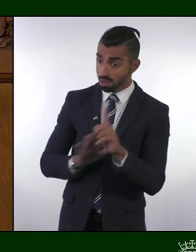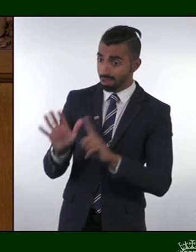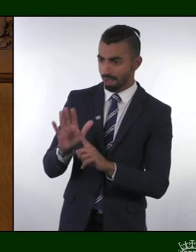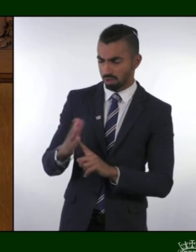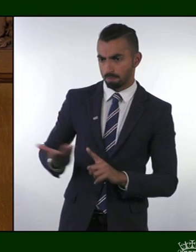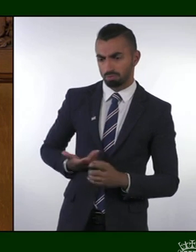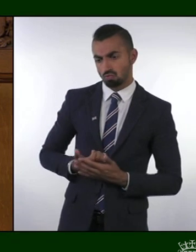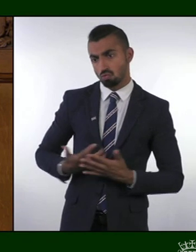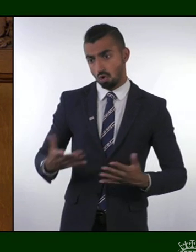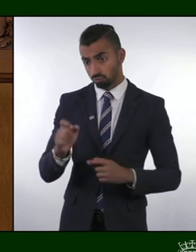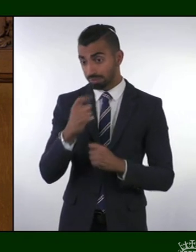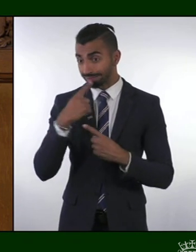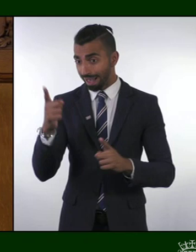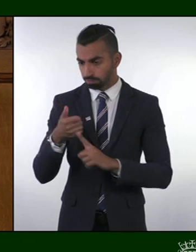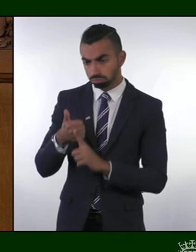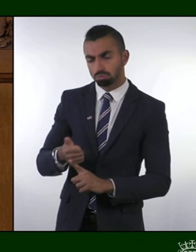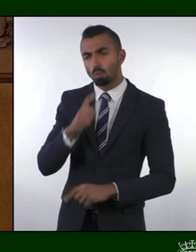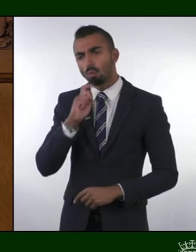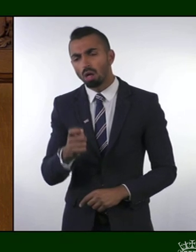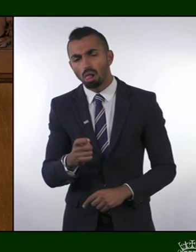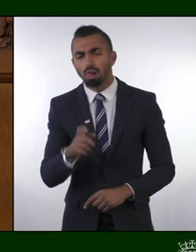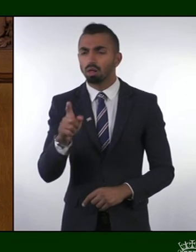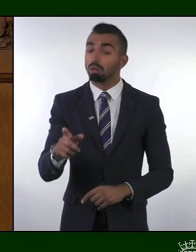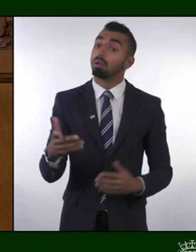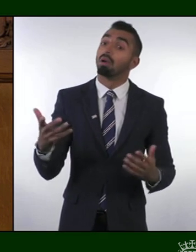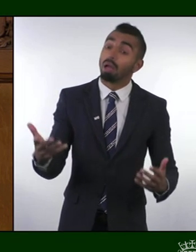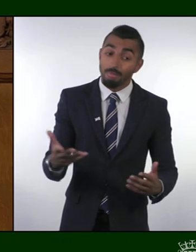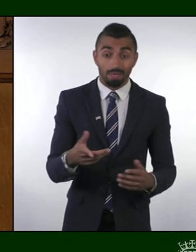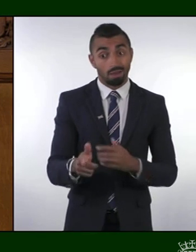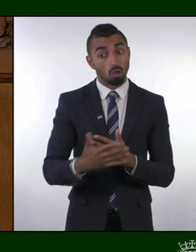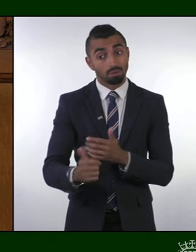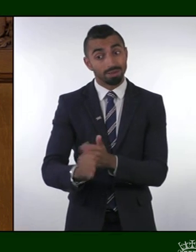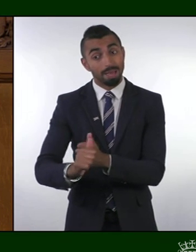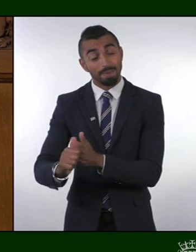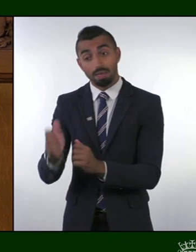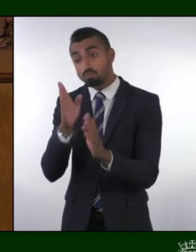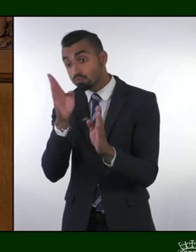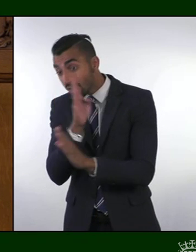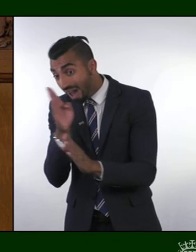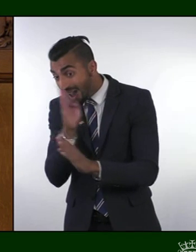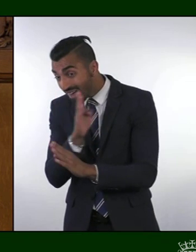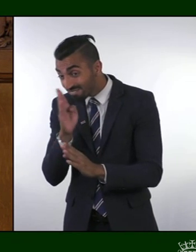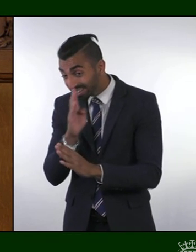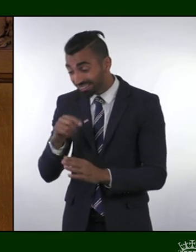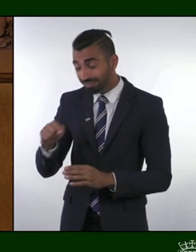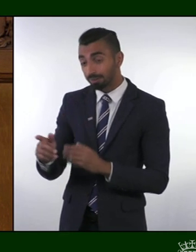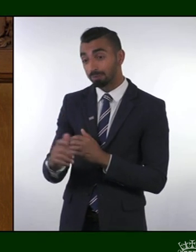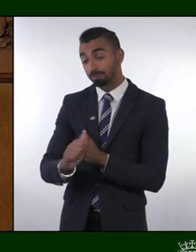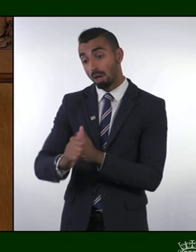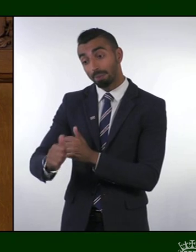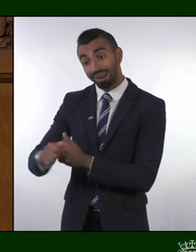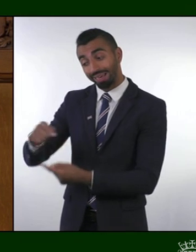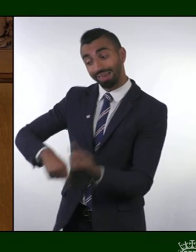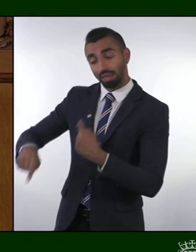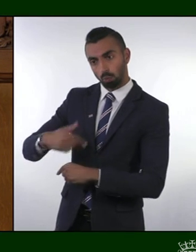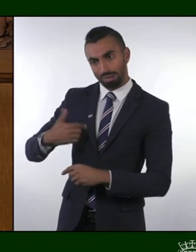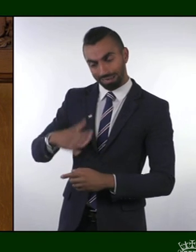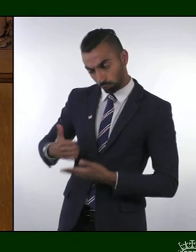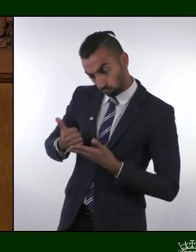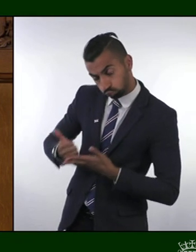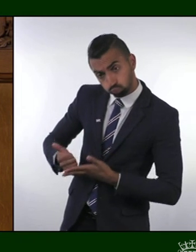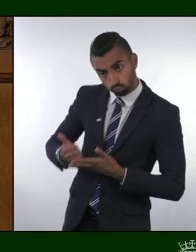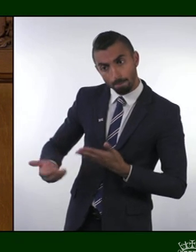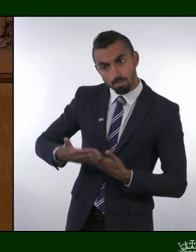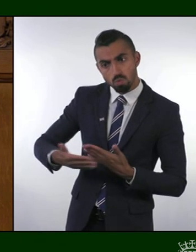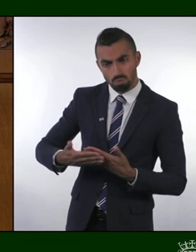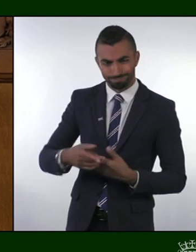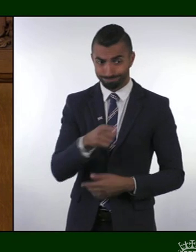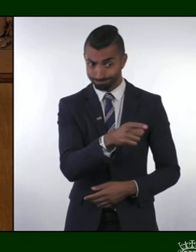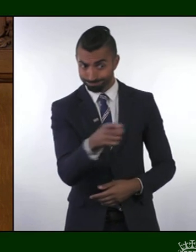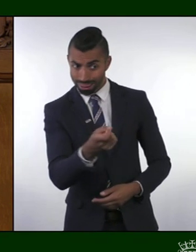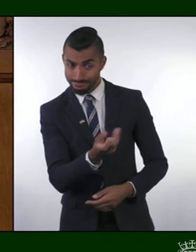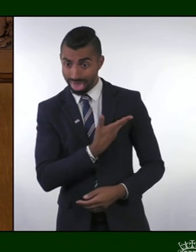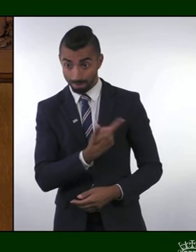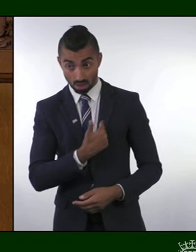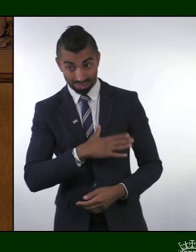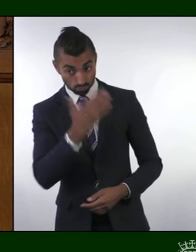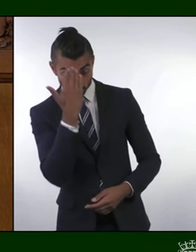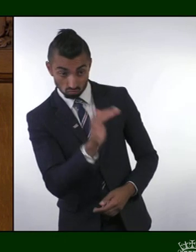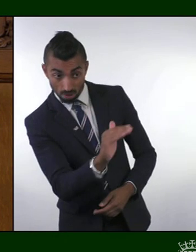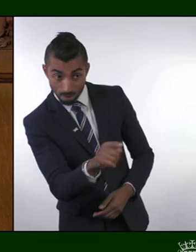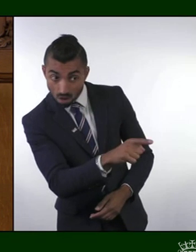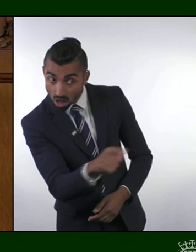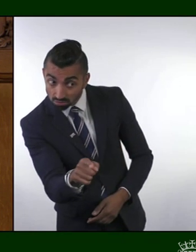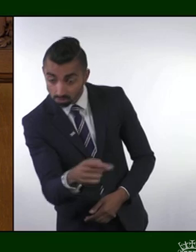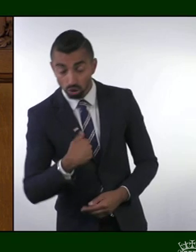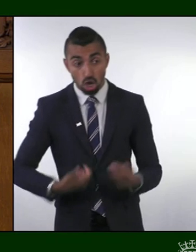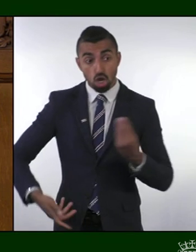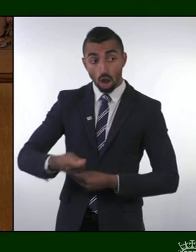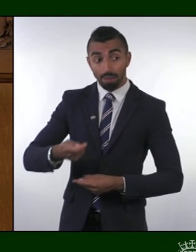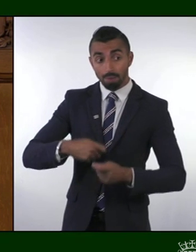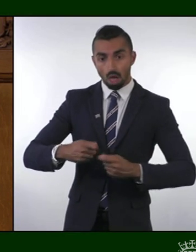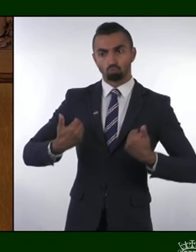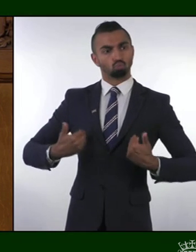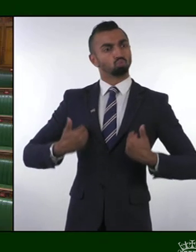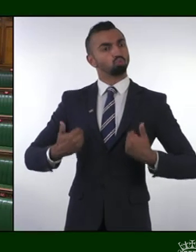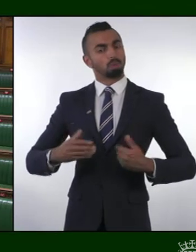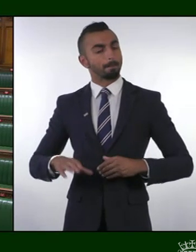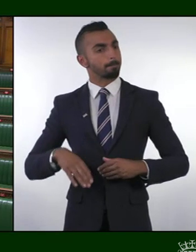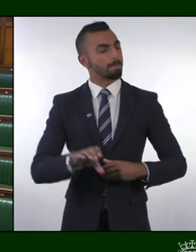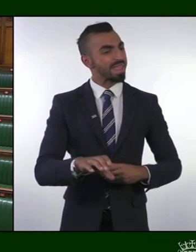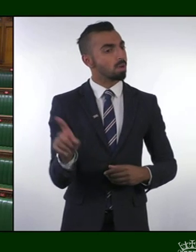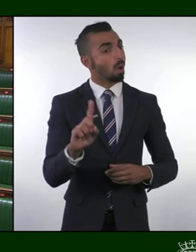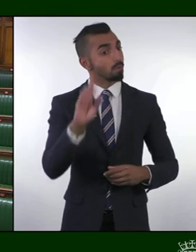Surely our aim is to help many in a struggling private sector because, as I am sure he agrees and as the Opposition need continually to be reminded, it is they who generate the jobs and prosperity that we need, as well as the tax that pays for our public services.